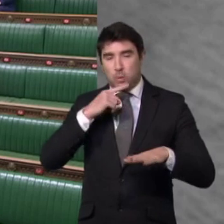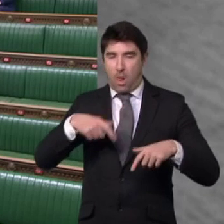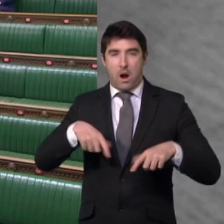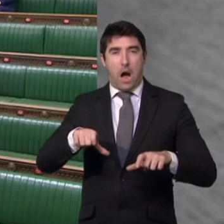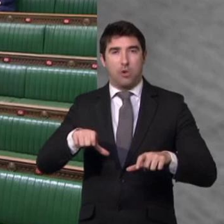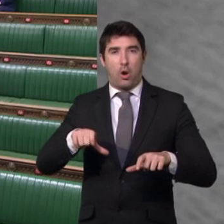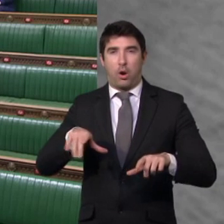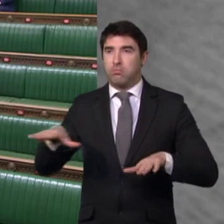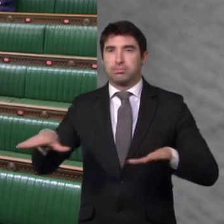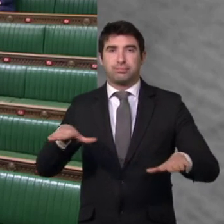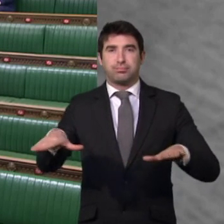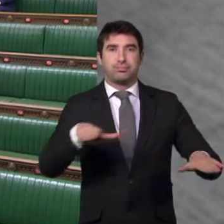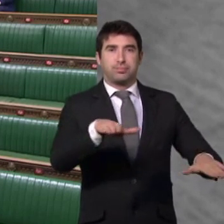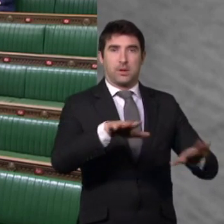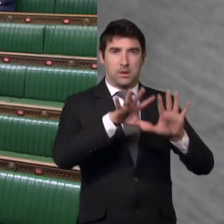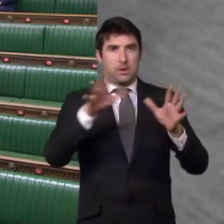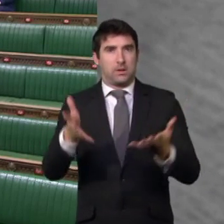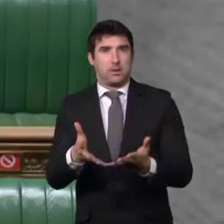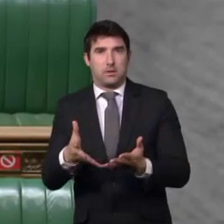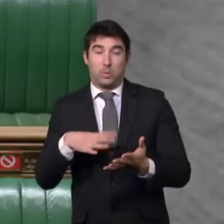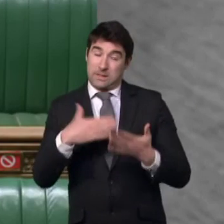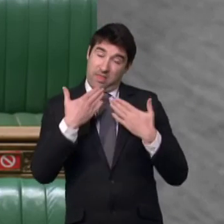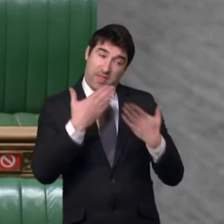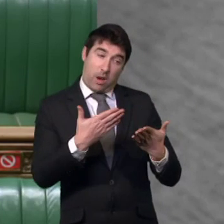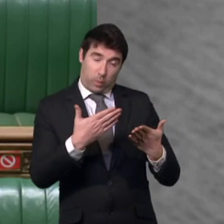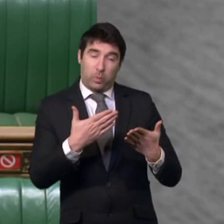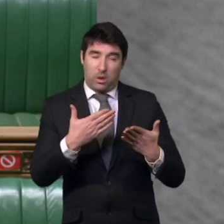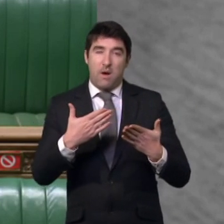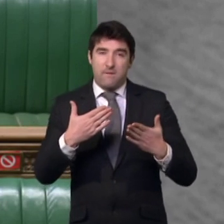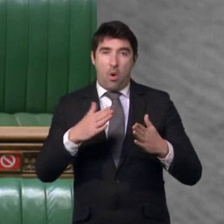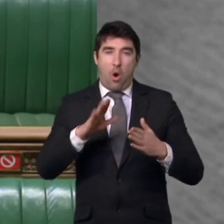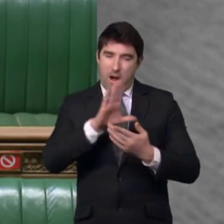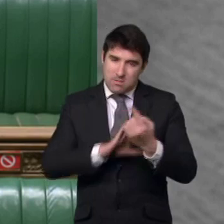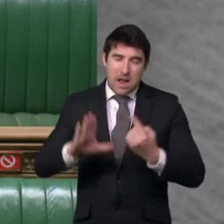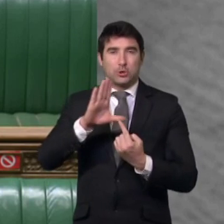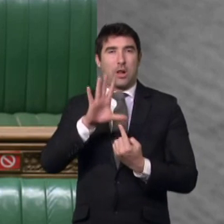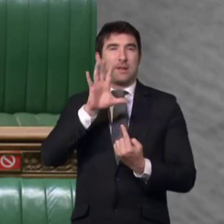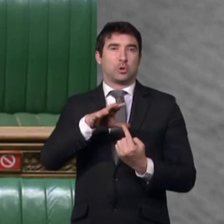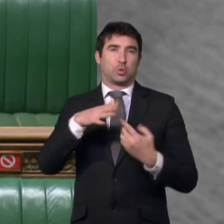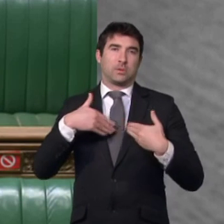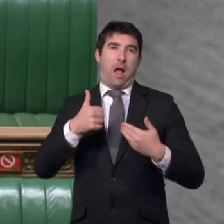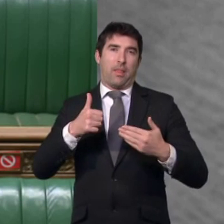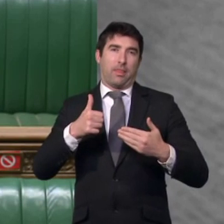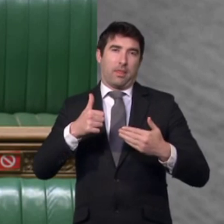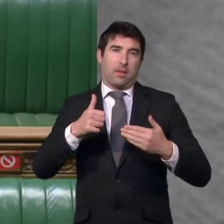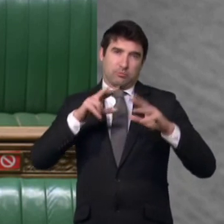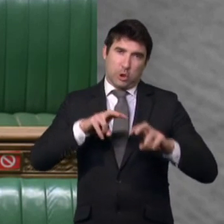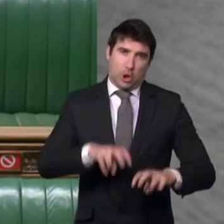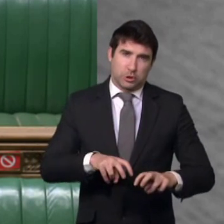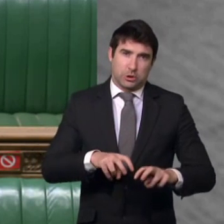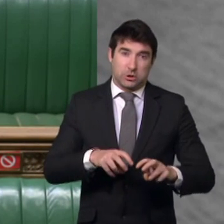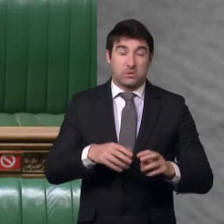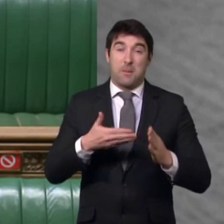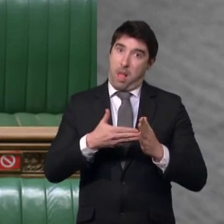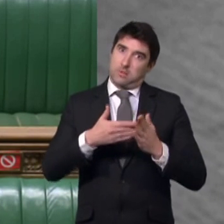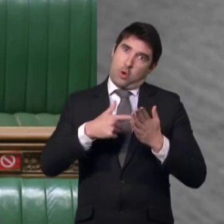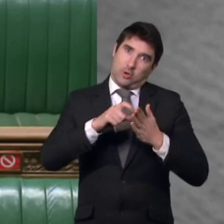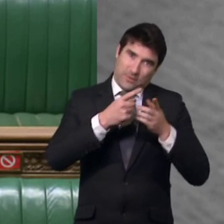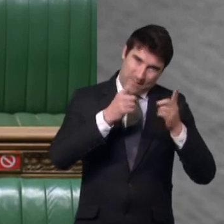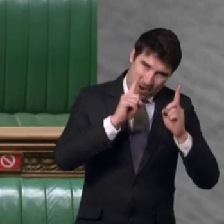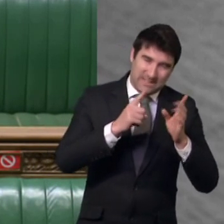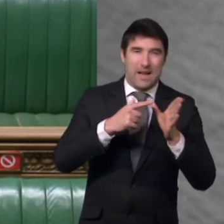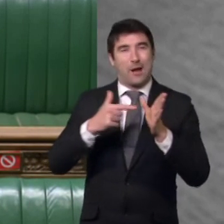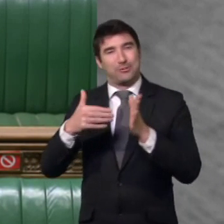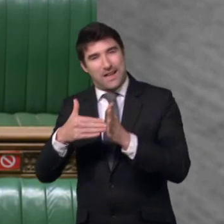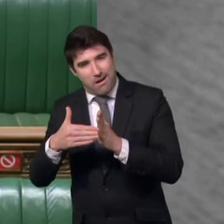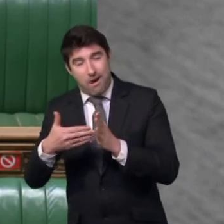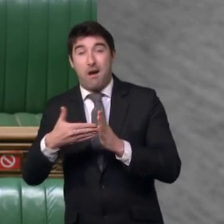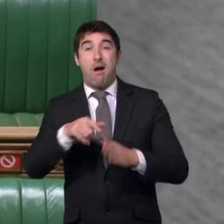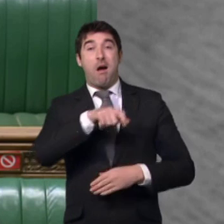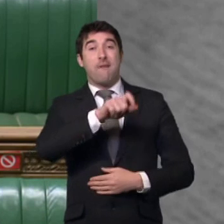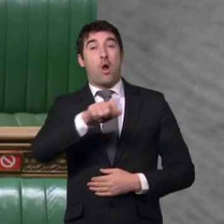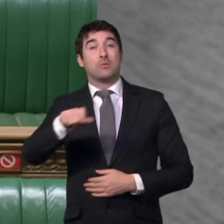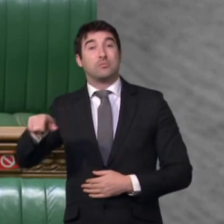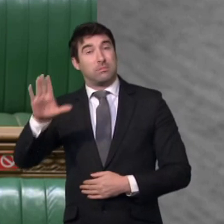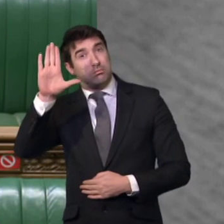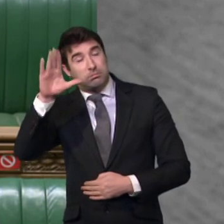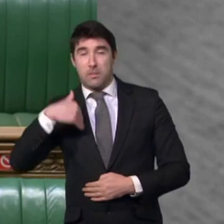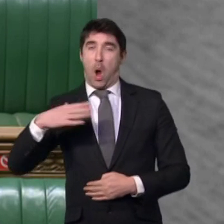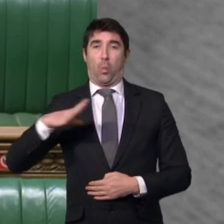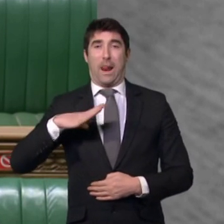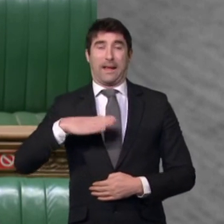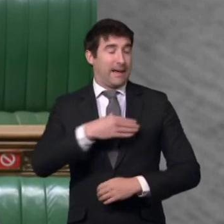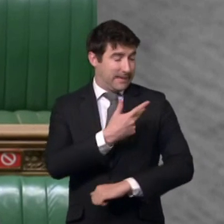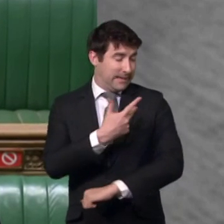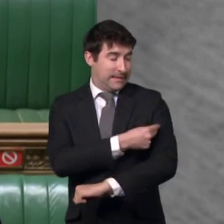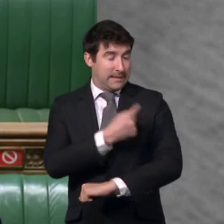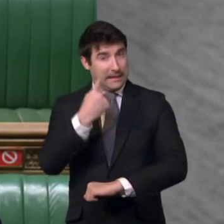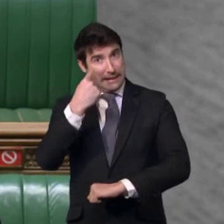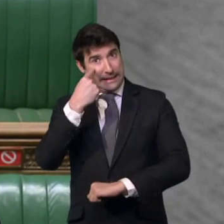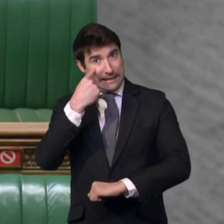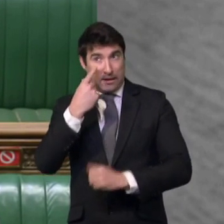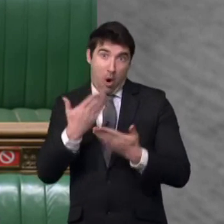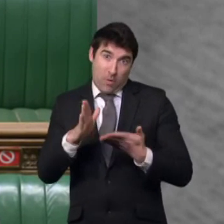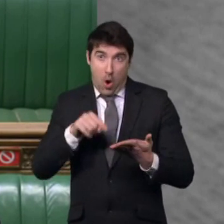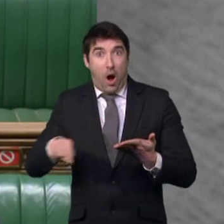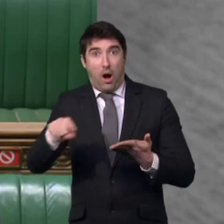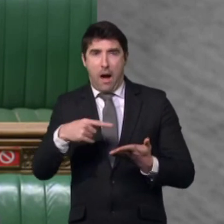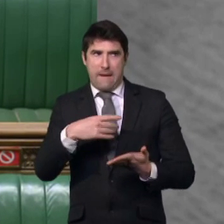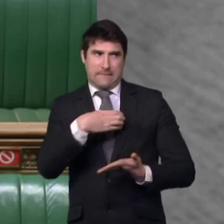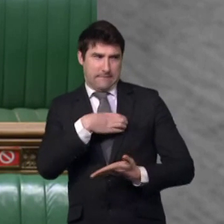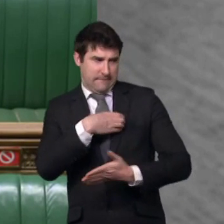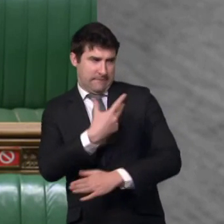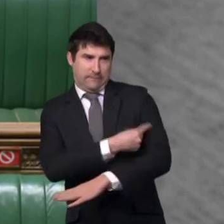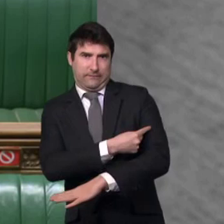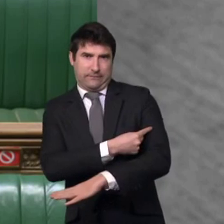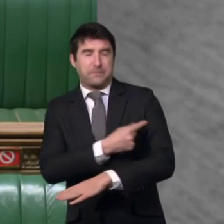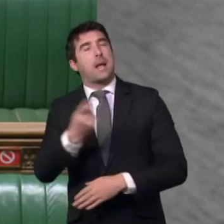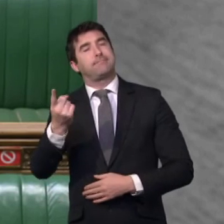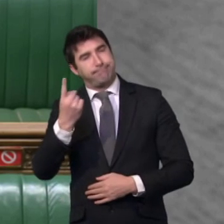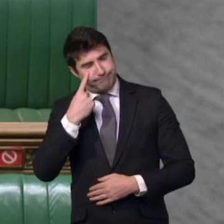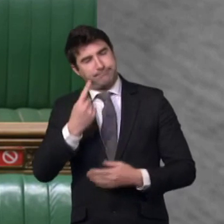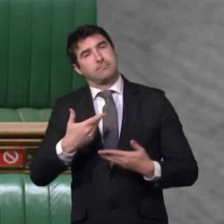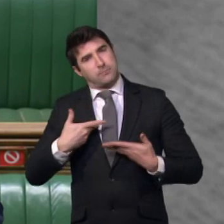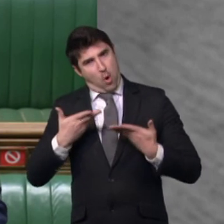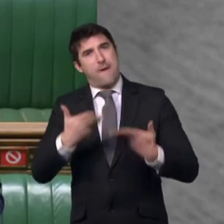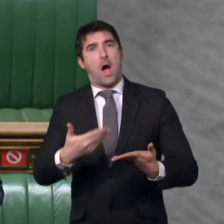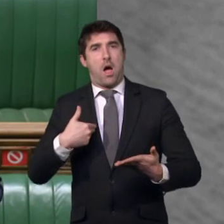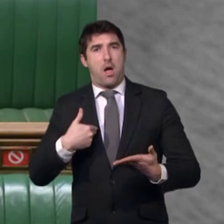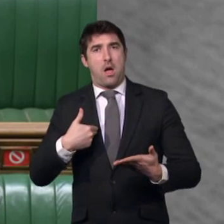I thank the National Institute for Health Research, the UK Vaccines Network, the Vaccines Taskforce, AstraZeneca of course, and Oxford University, all the volunteers who stepped up for science and took part in the trials, as well as everyone else involved in making this happen.